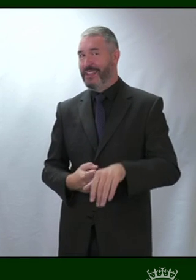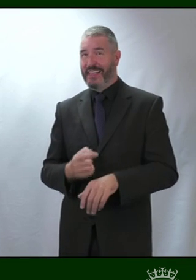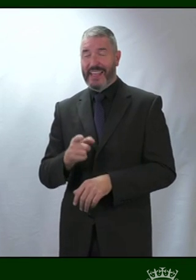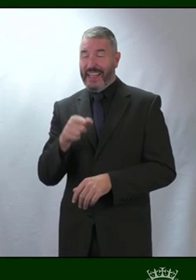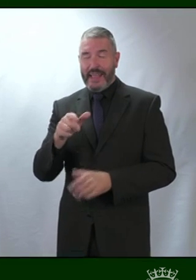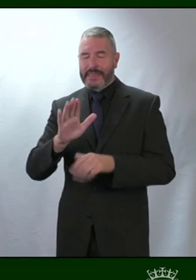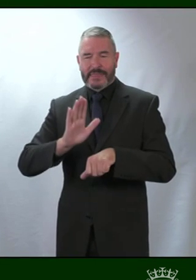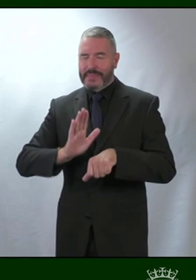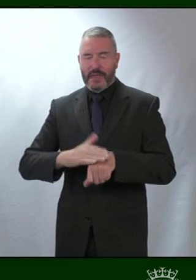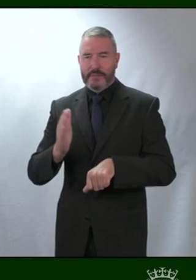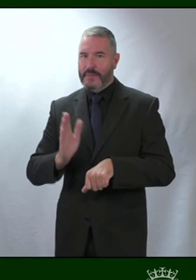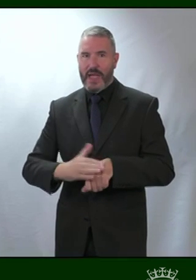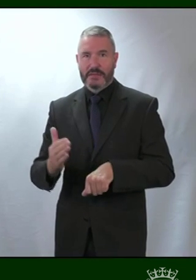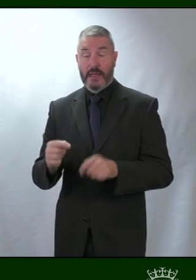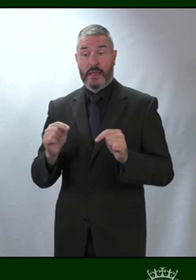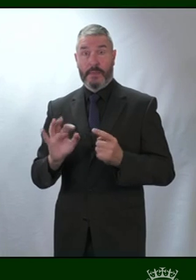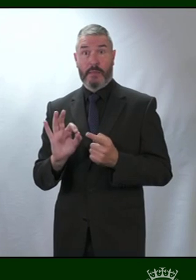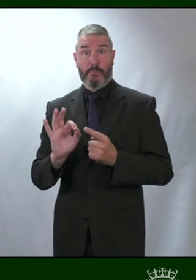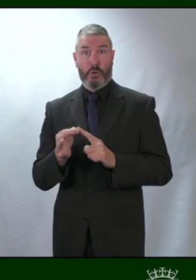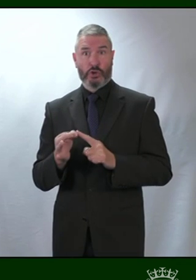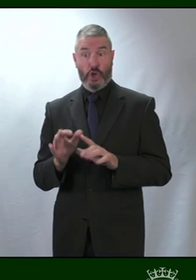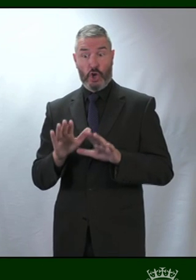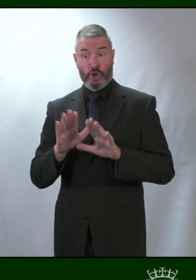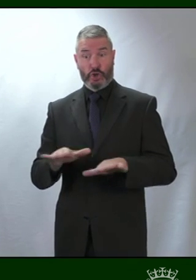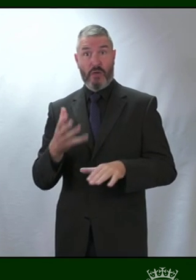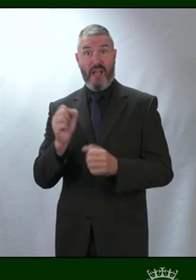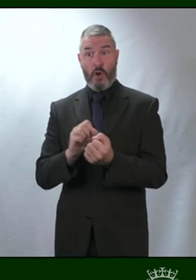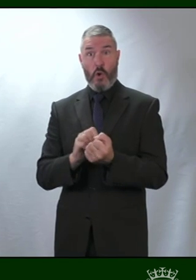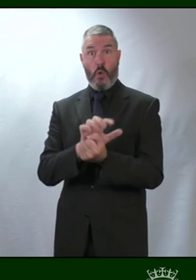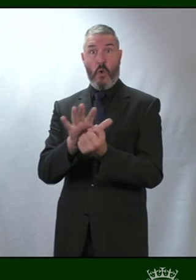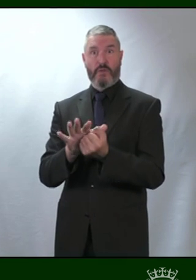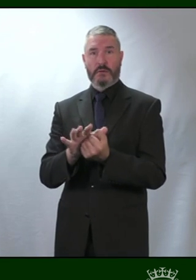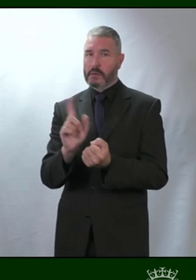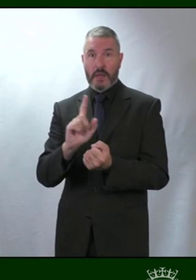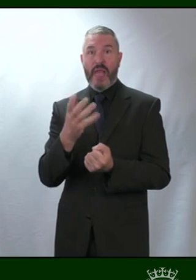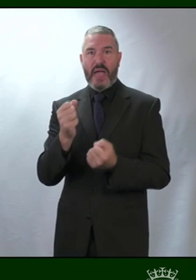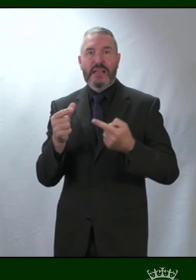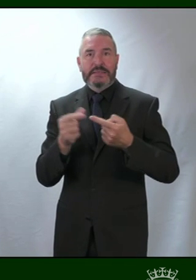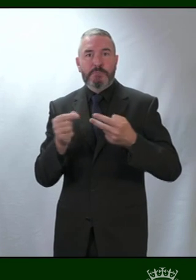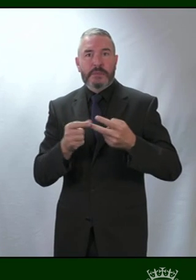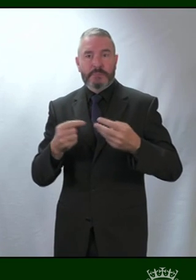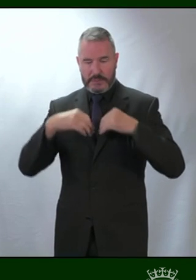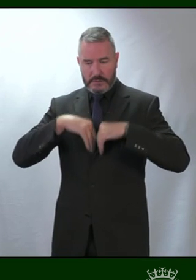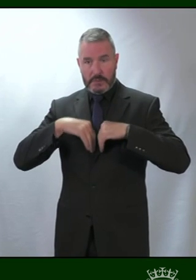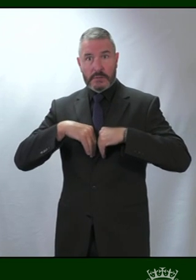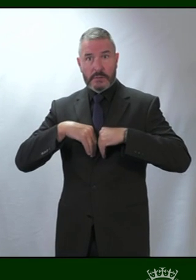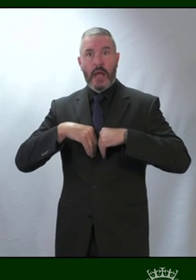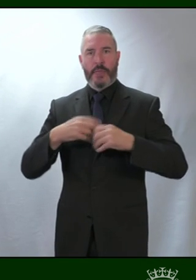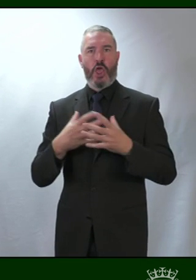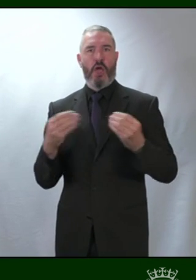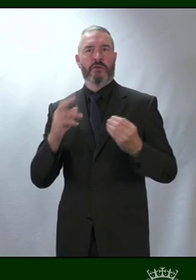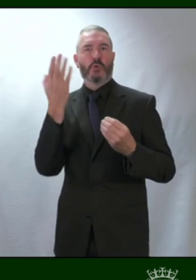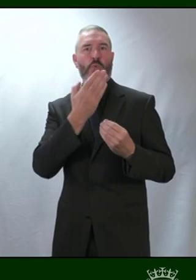The point is not whether the children have got covid, but that they have got covid symptoms and then they are off school.